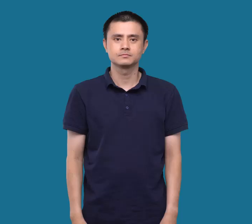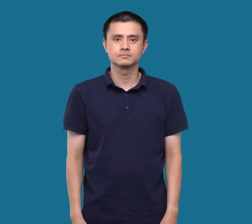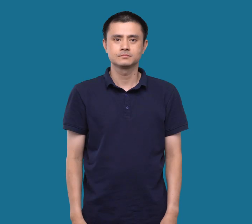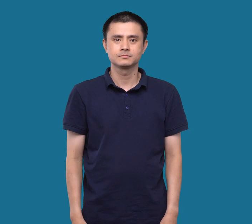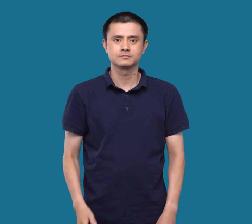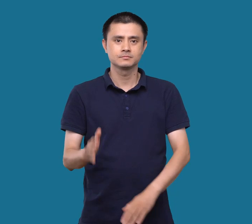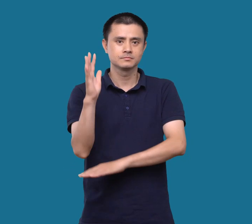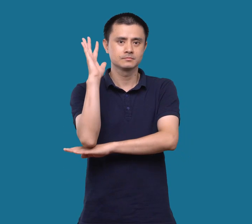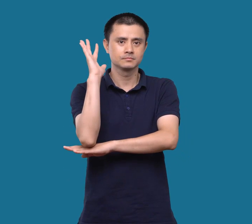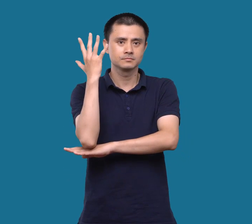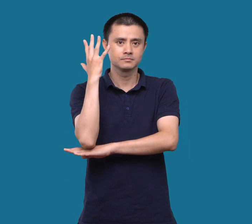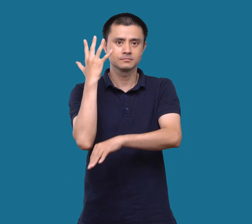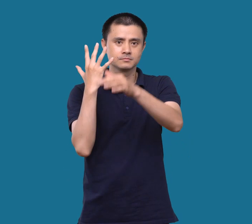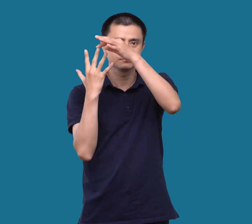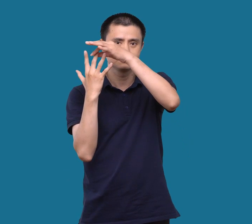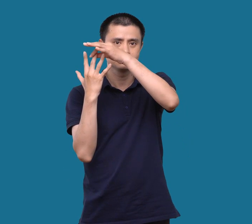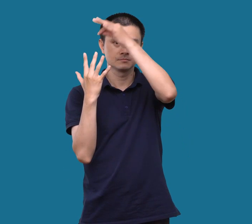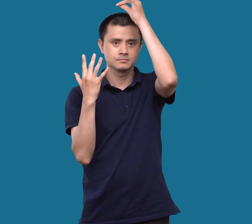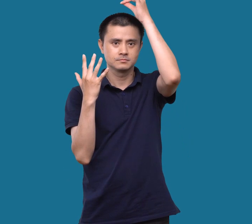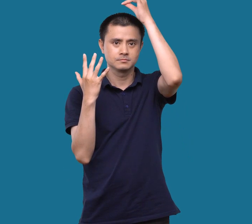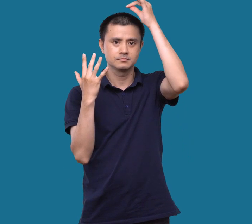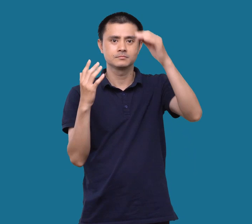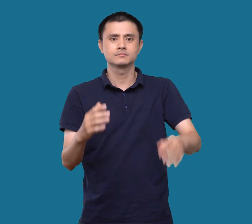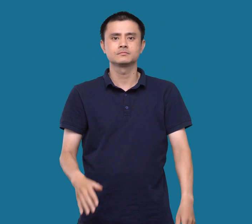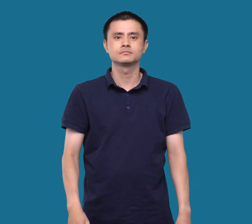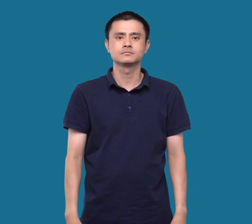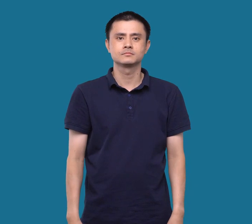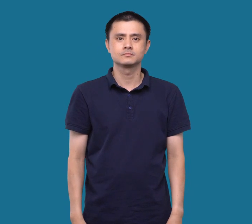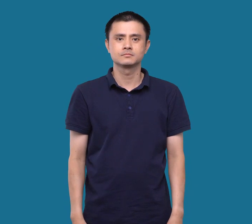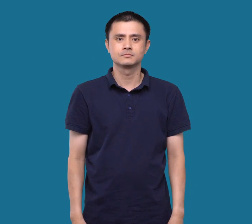ngọn cây